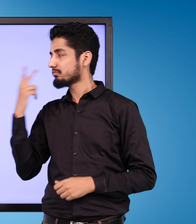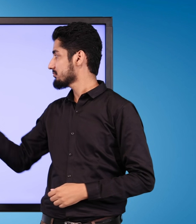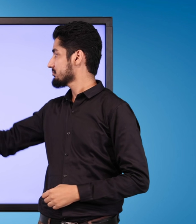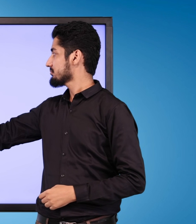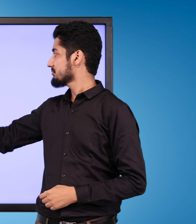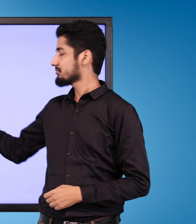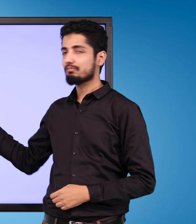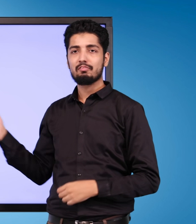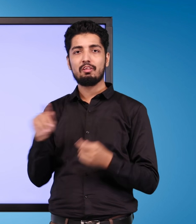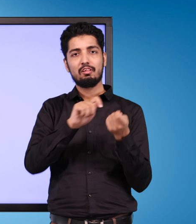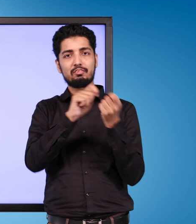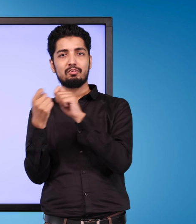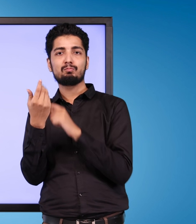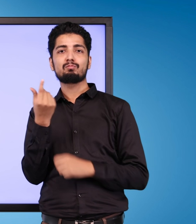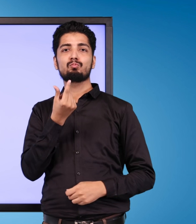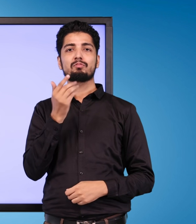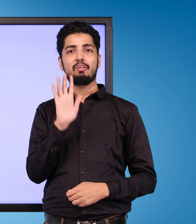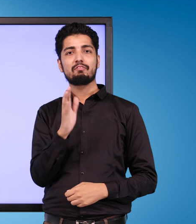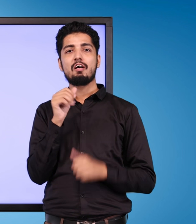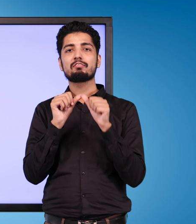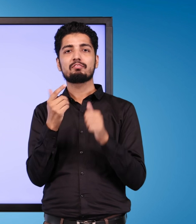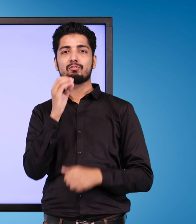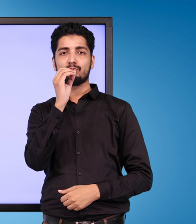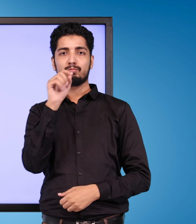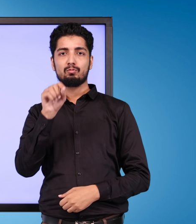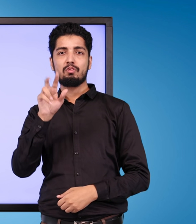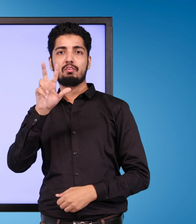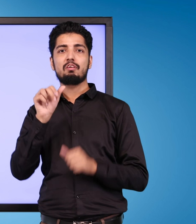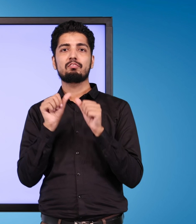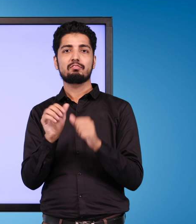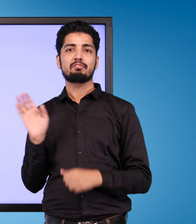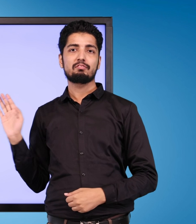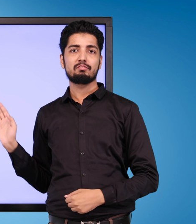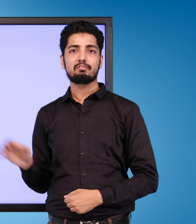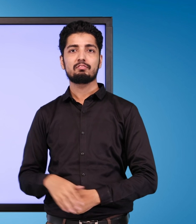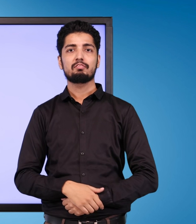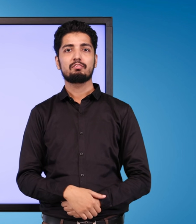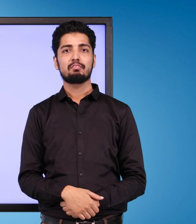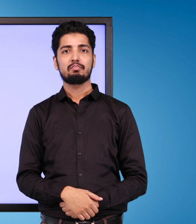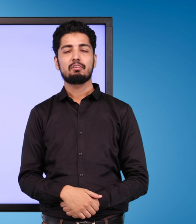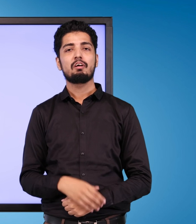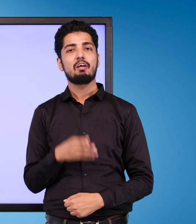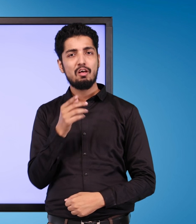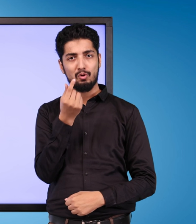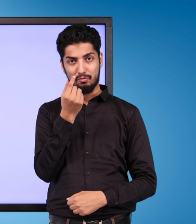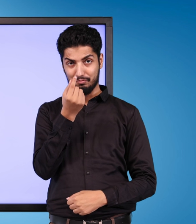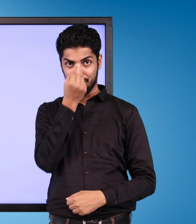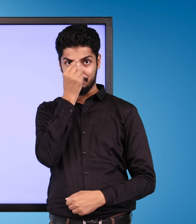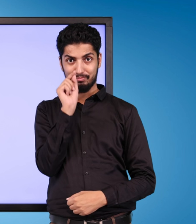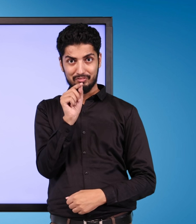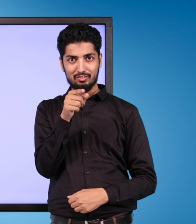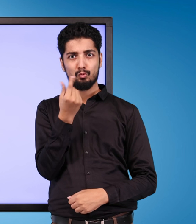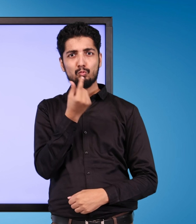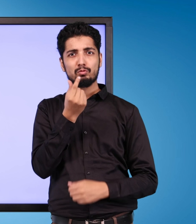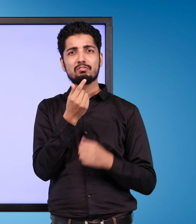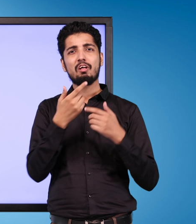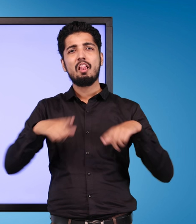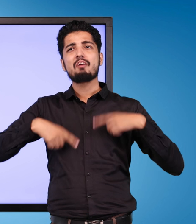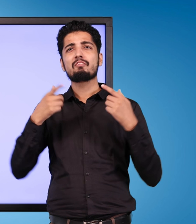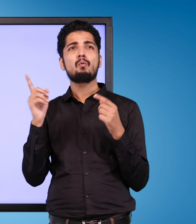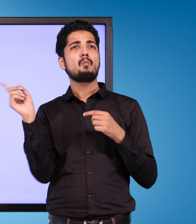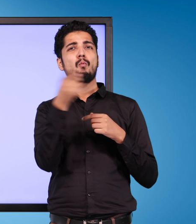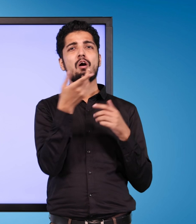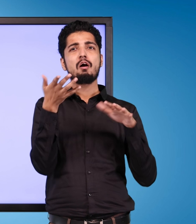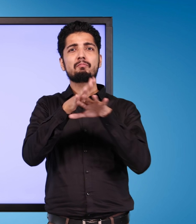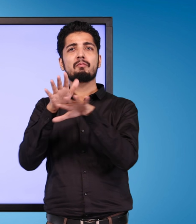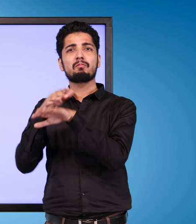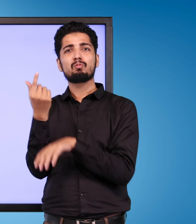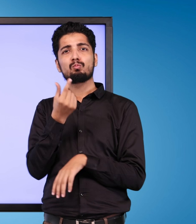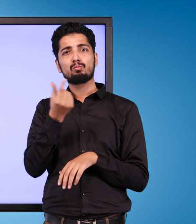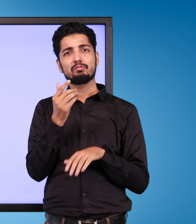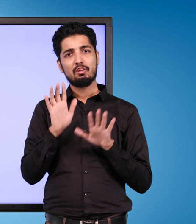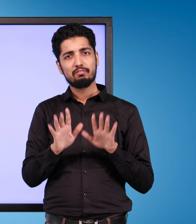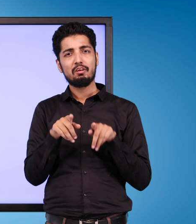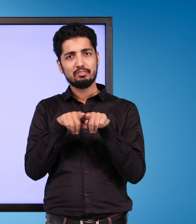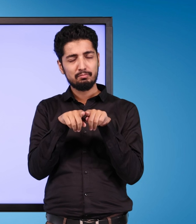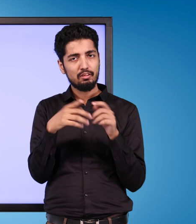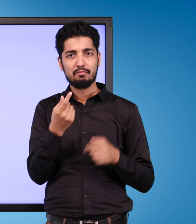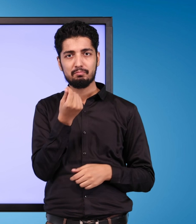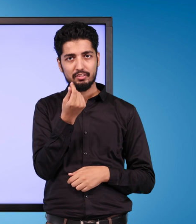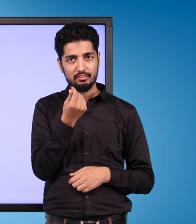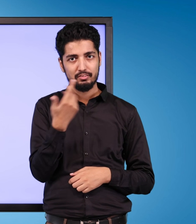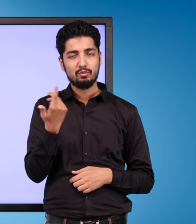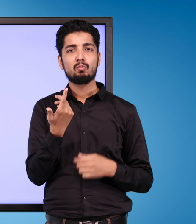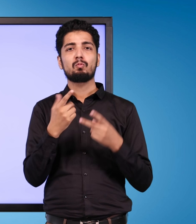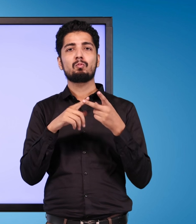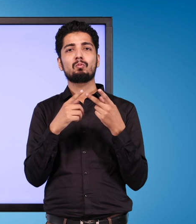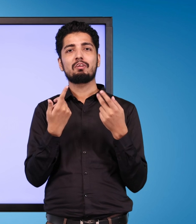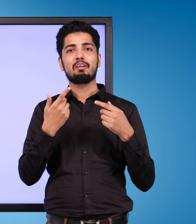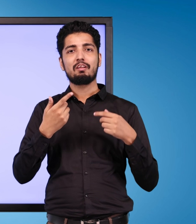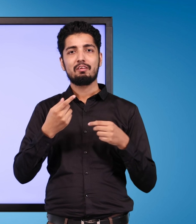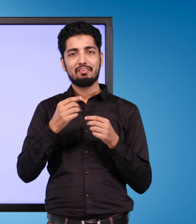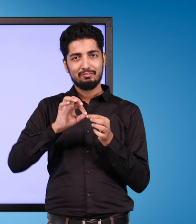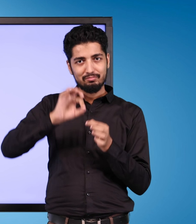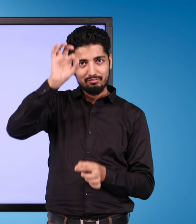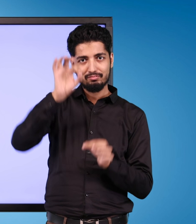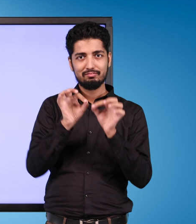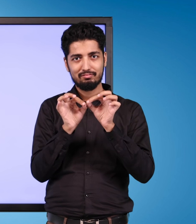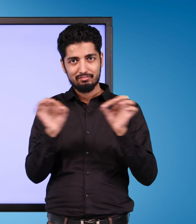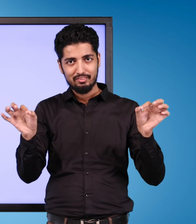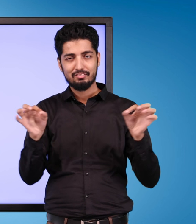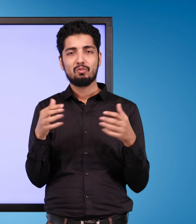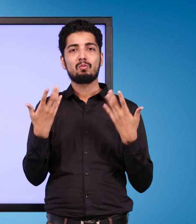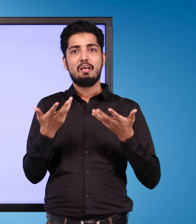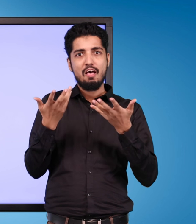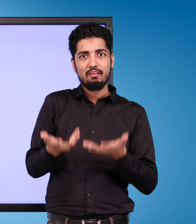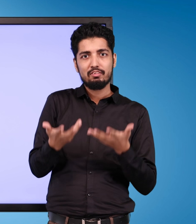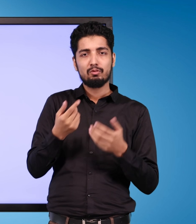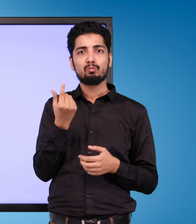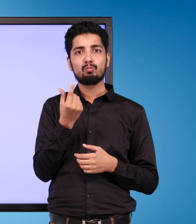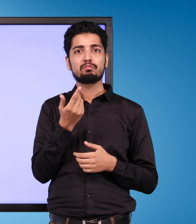0.8 Decimals are used in many ways in our lives For example, in representing units of money length and weight